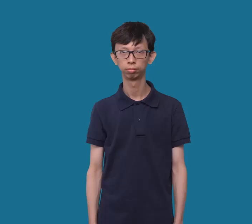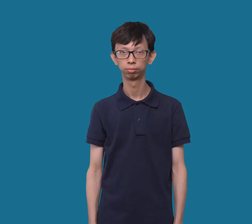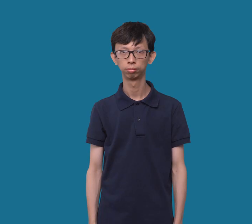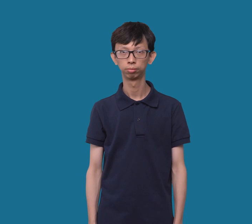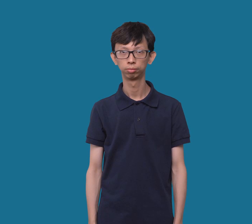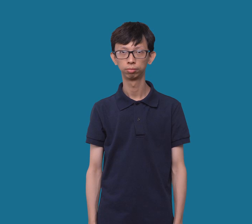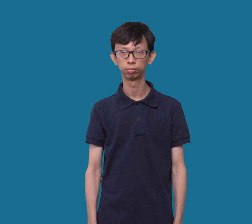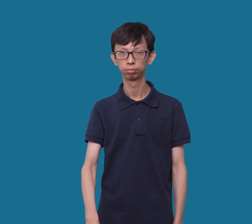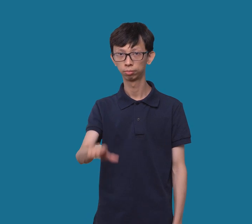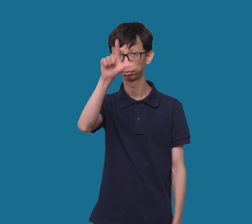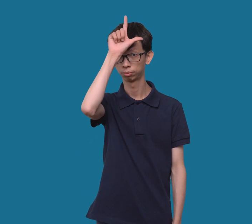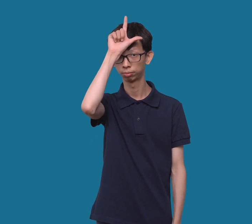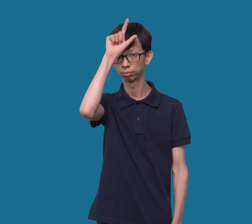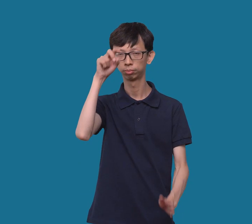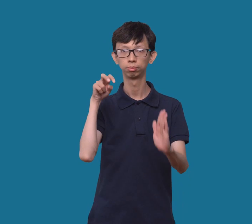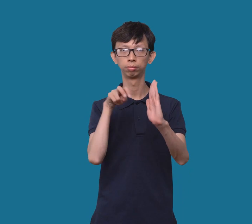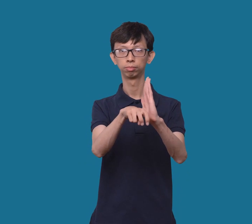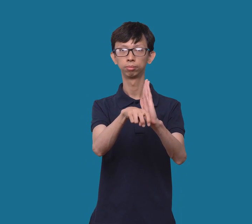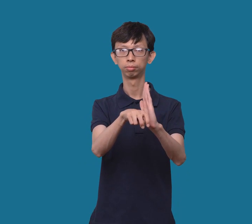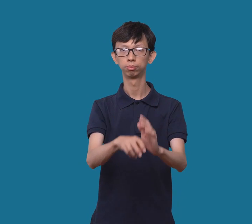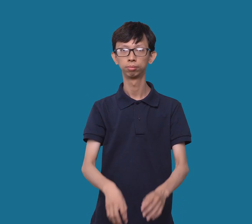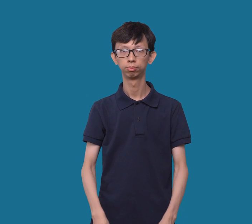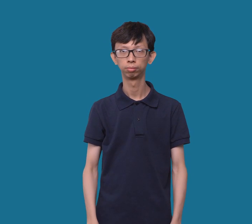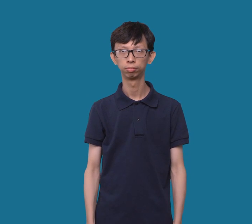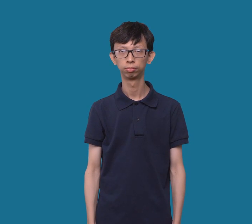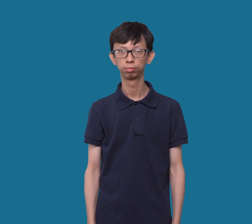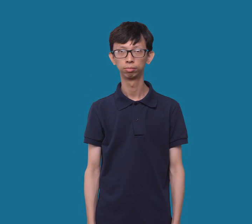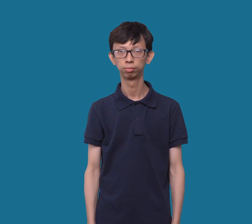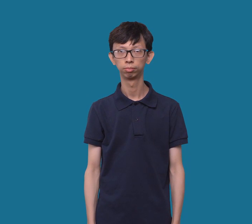vào lớp